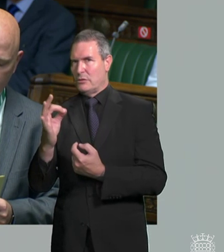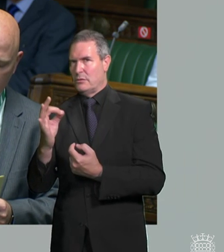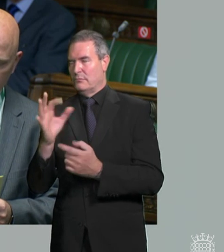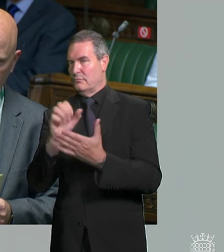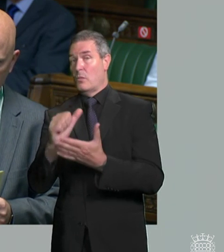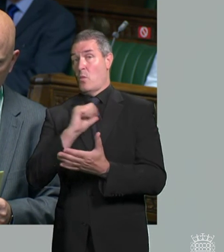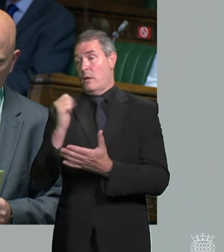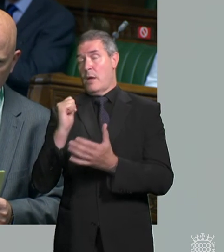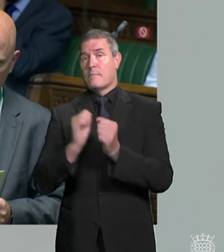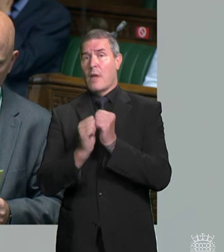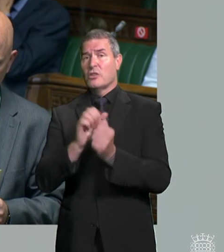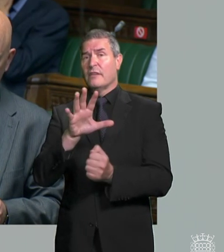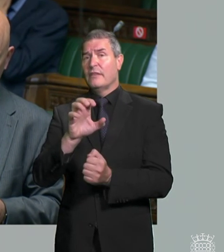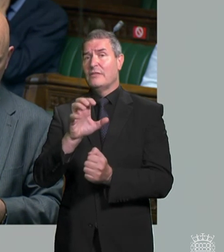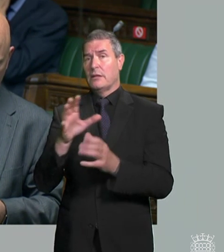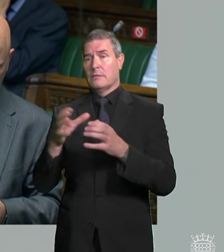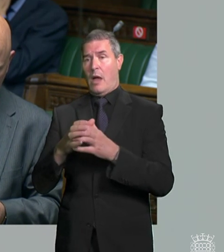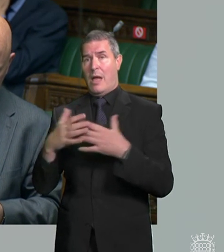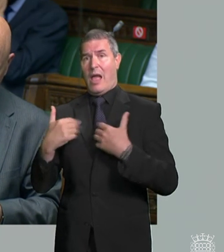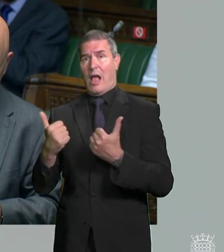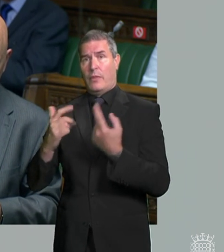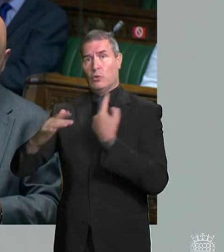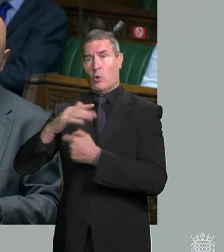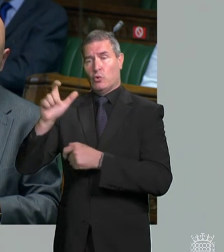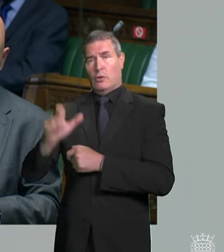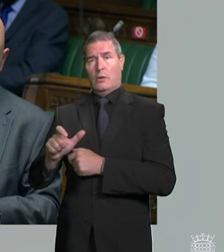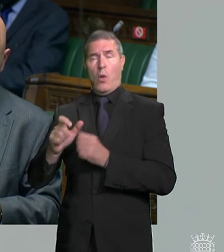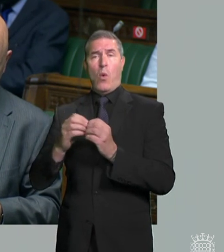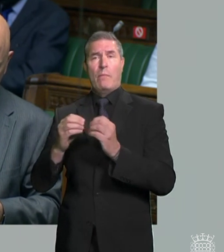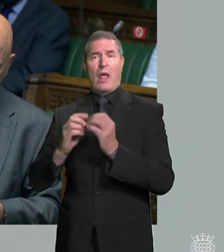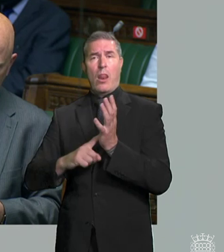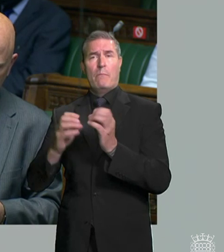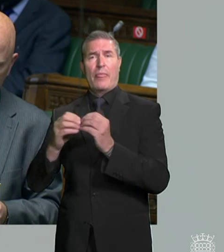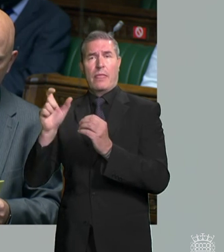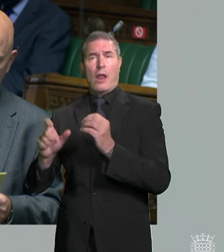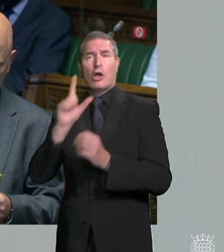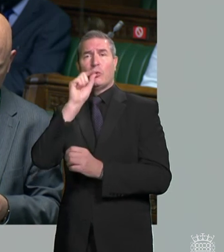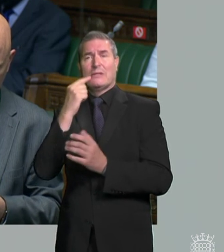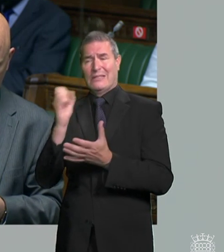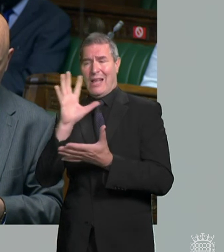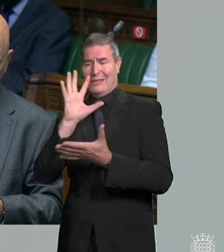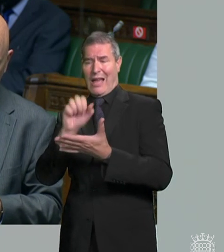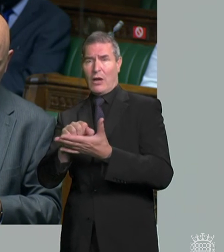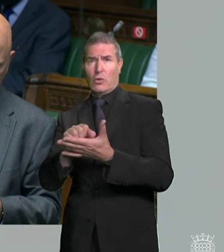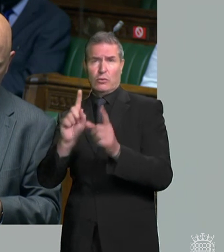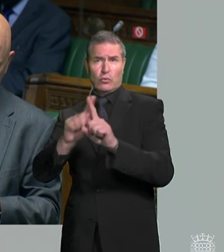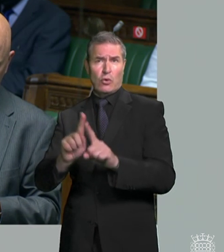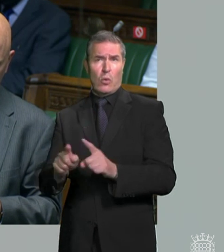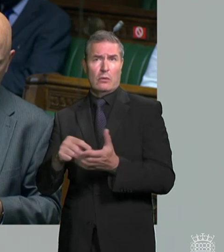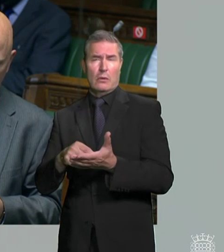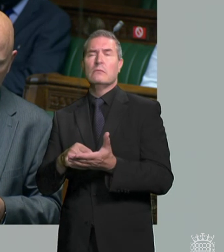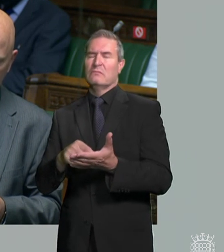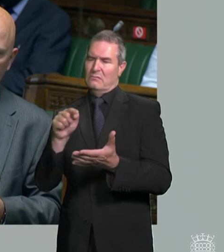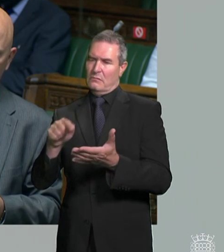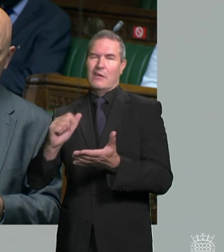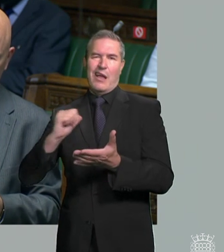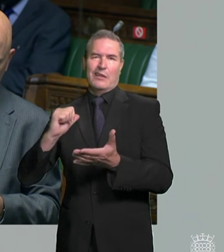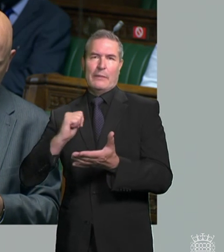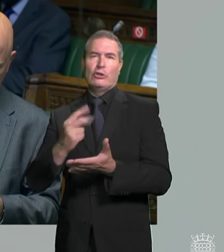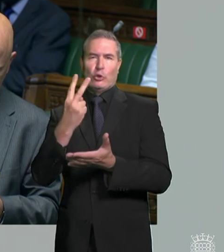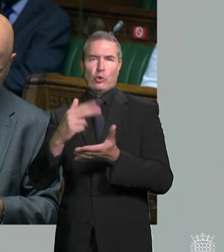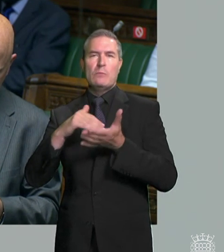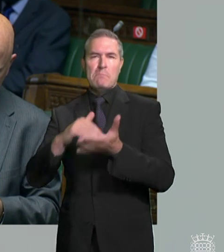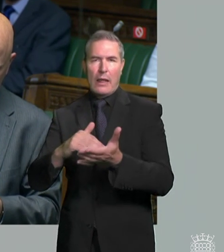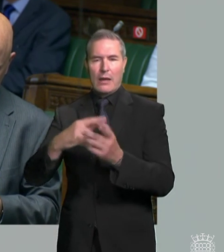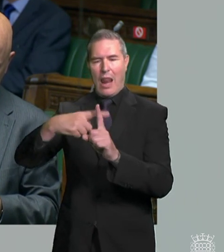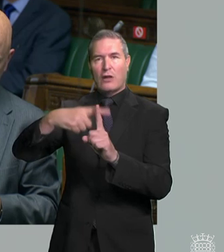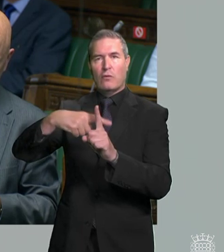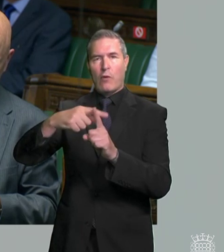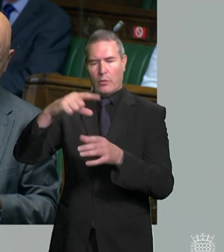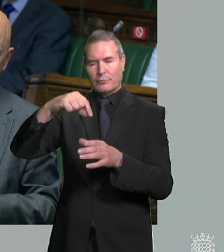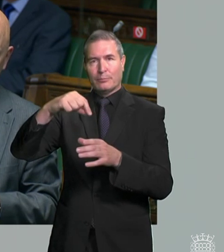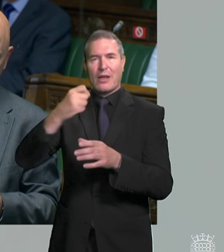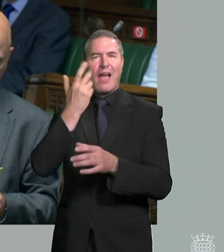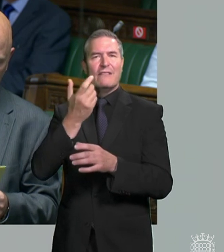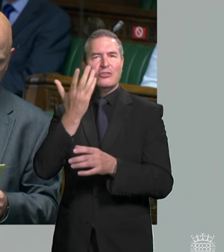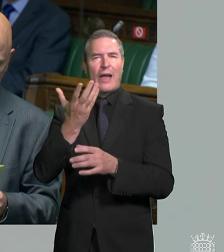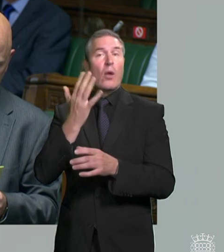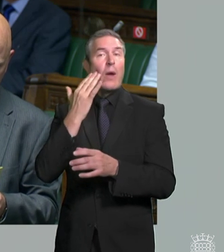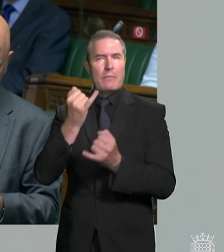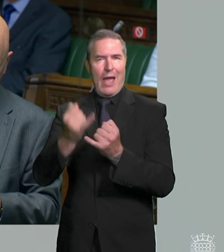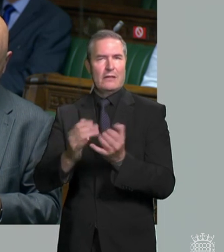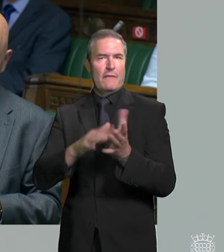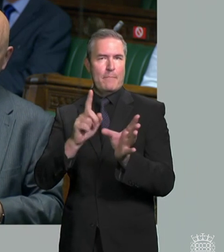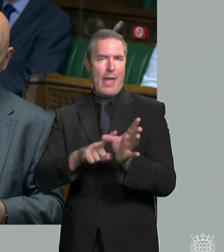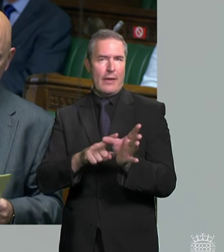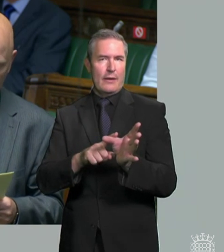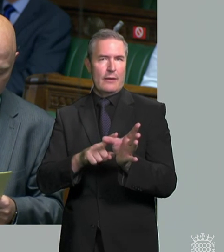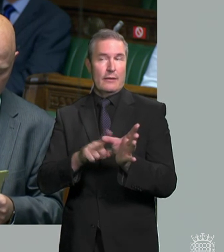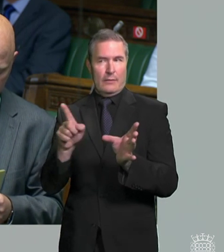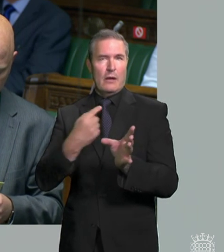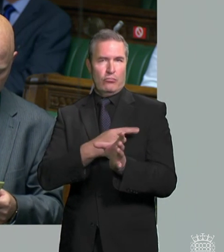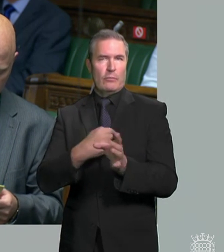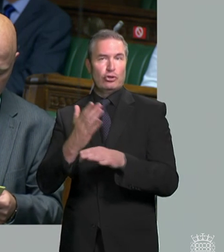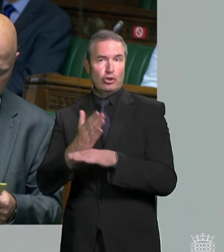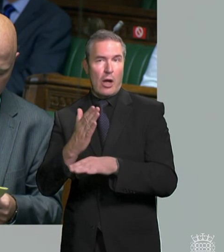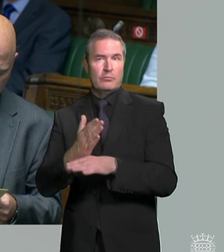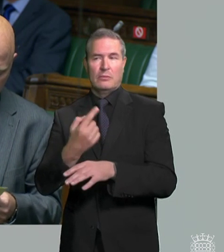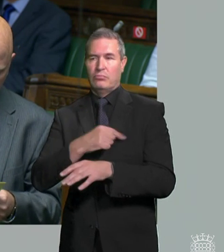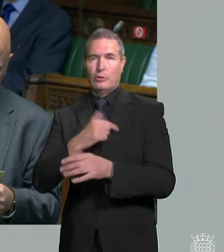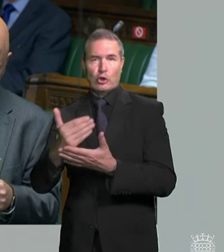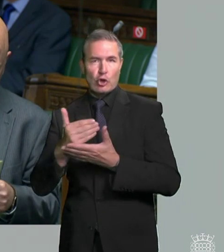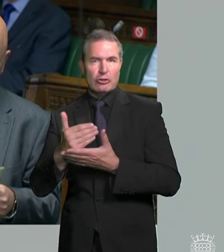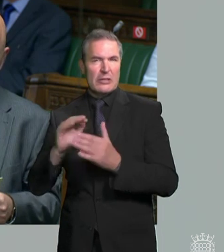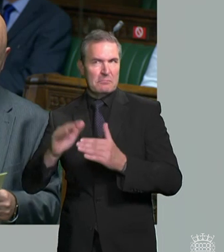On 15 March, the Department of Health of Social Care Minister Lord Bethell said on Twitter that Omega Diagnostics and Mologic were in line for an order of 2 million lateral flow devices per week by the end of May, and promised jobs and security.